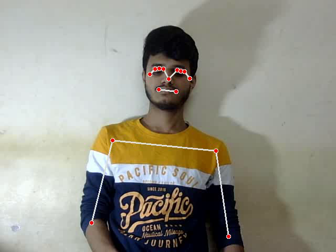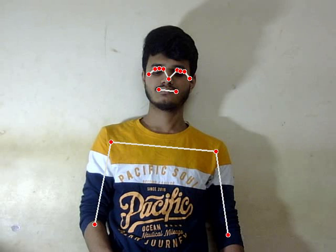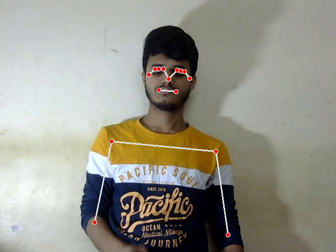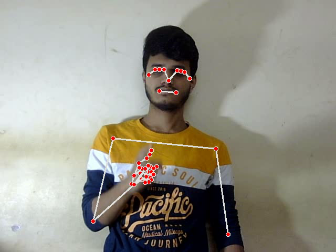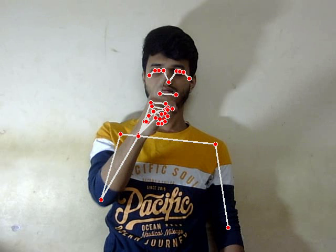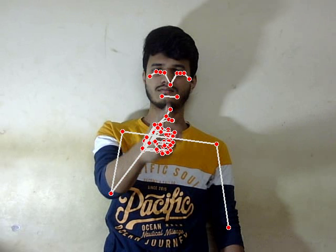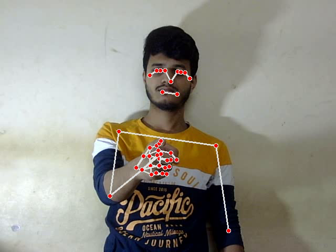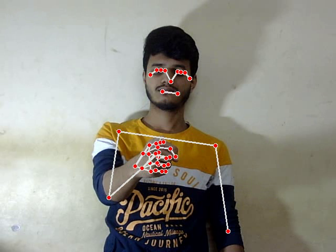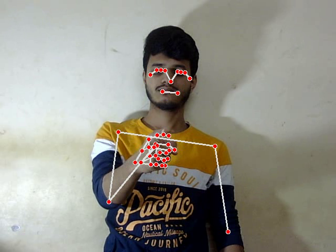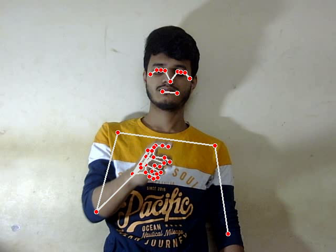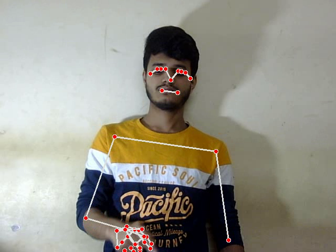you